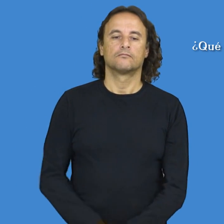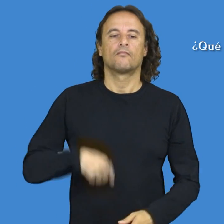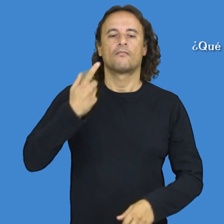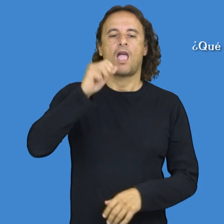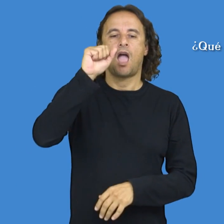despues